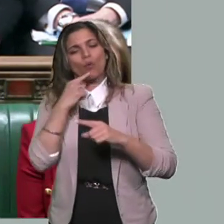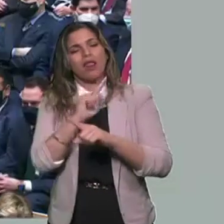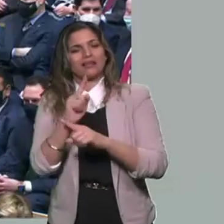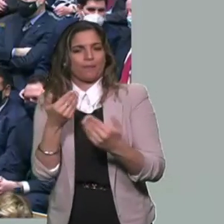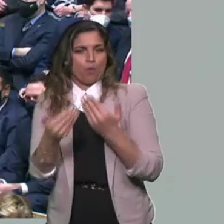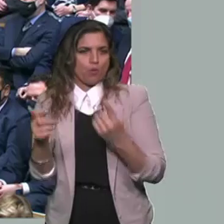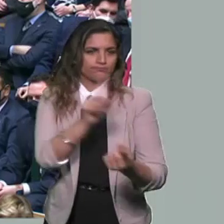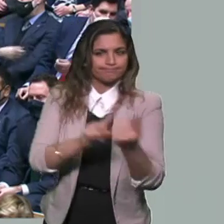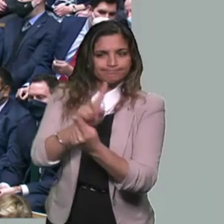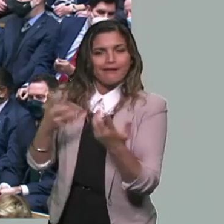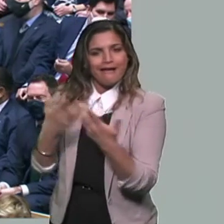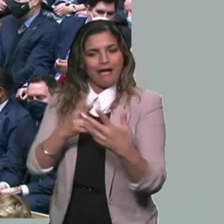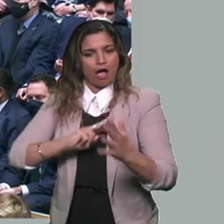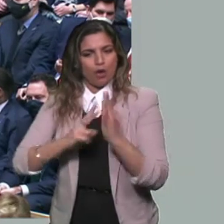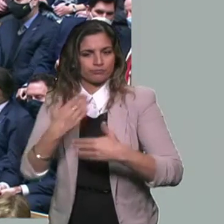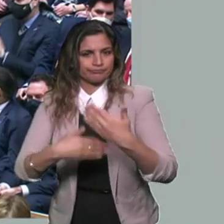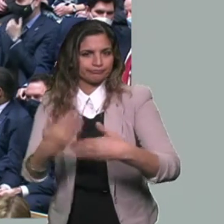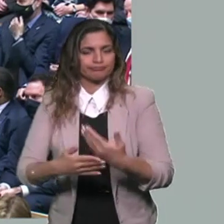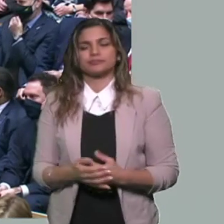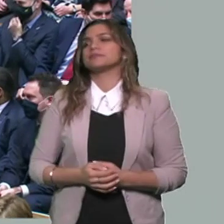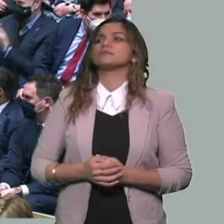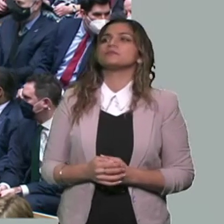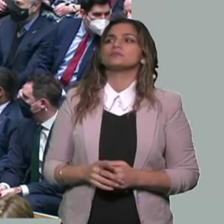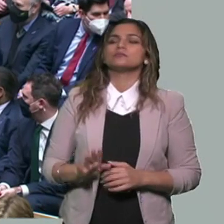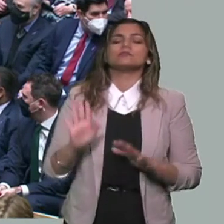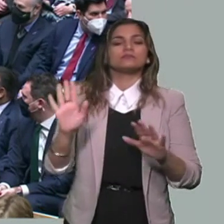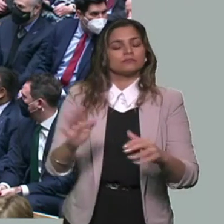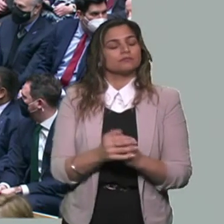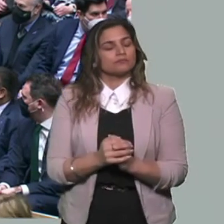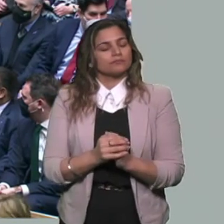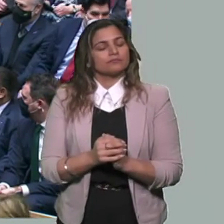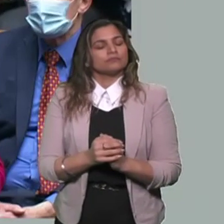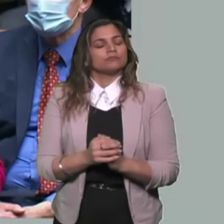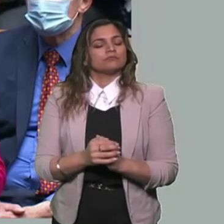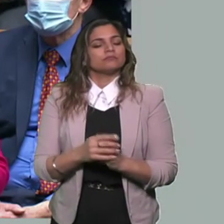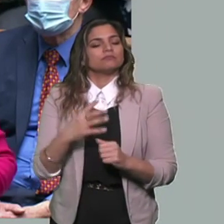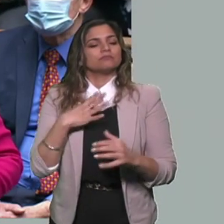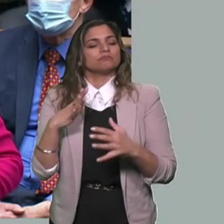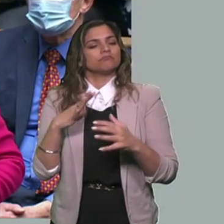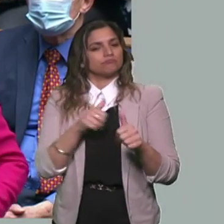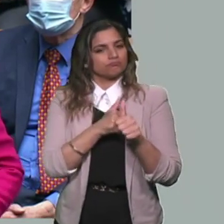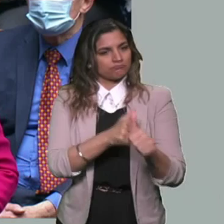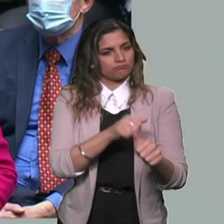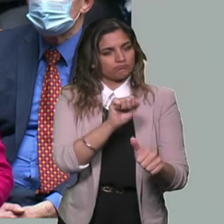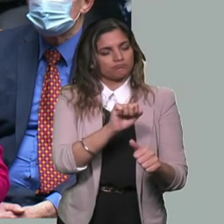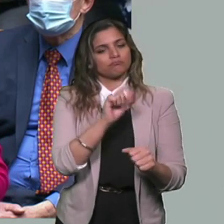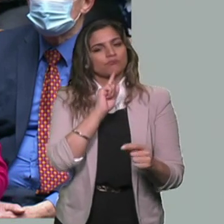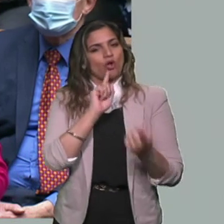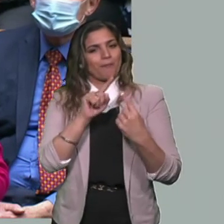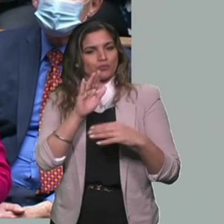I associate myself with the Prime Minister’s remarks on Bloody Sunday.